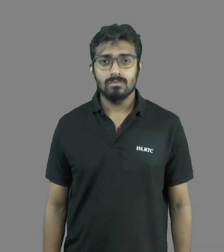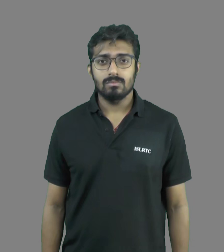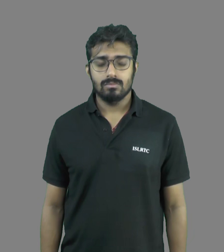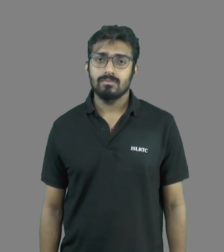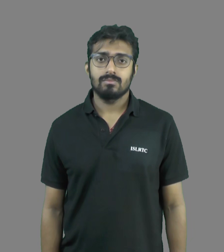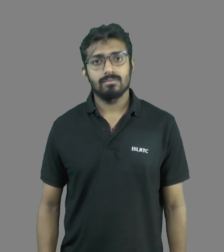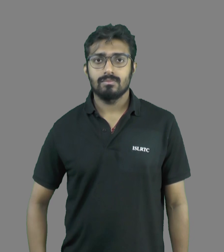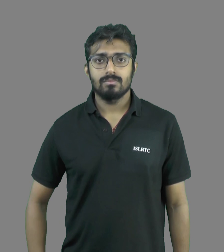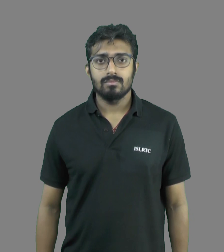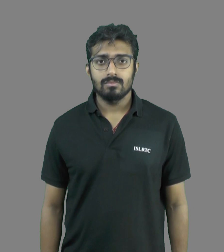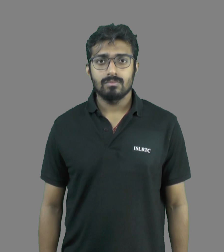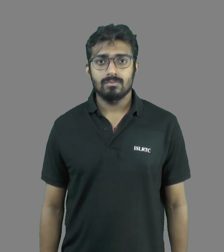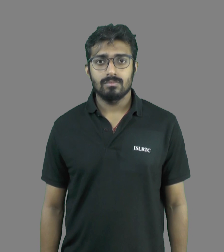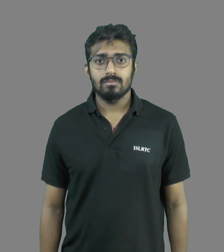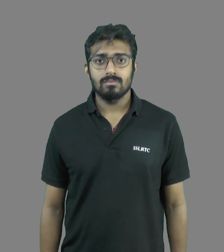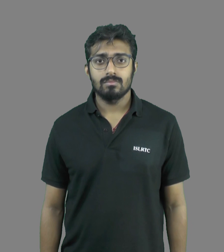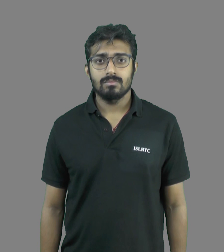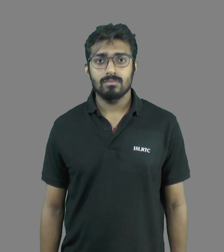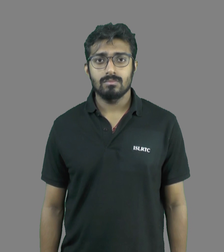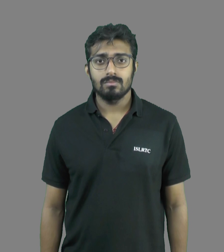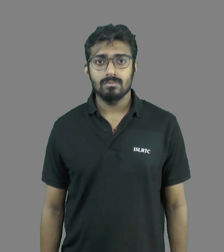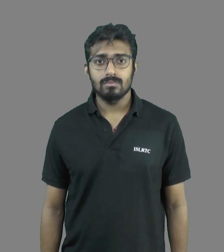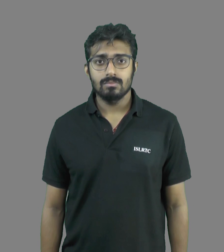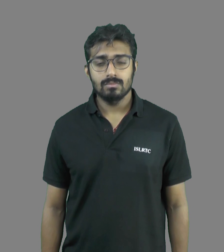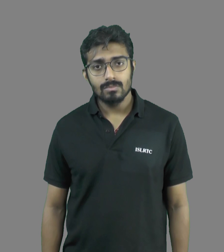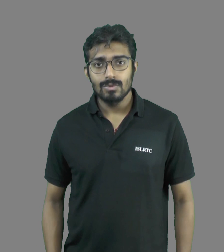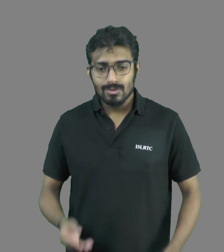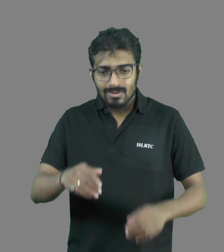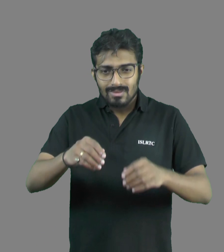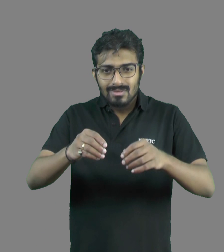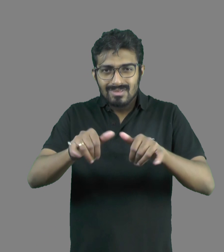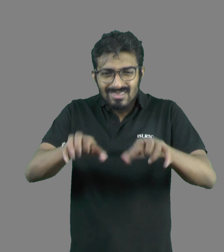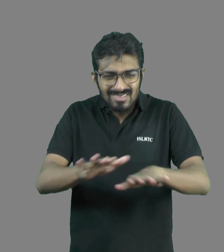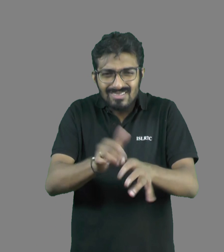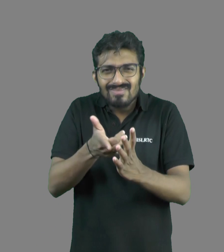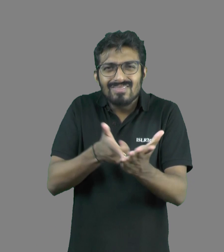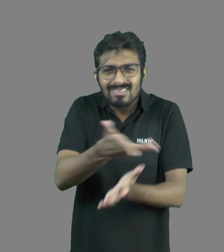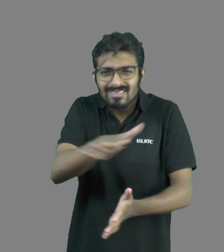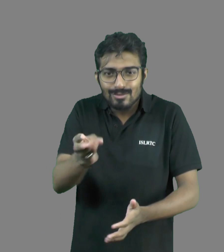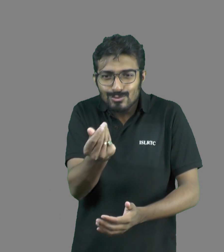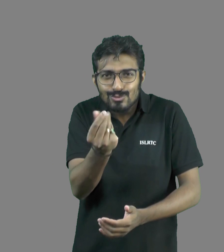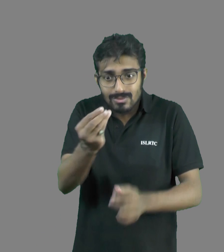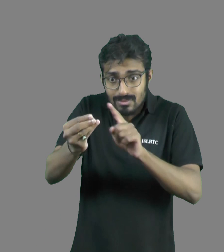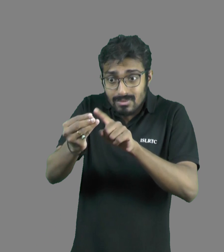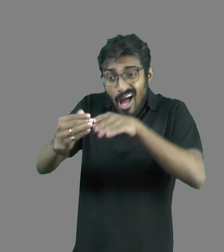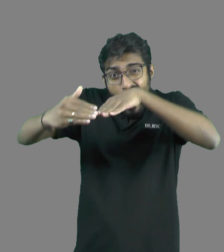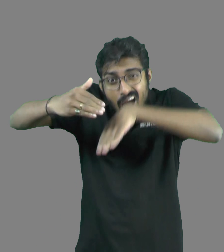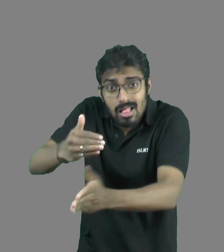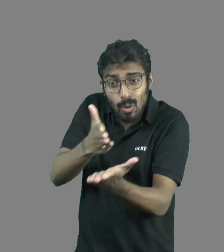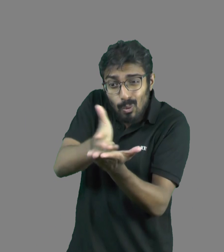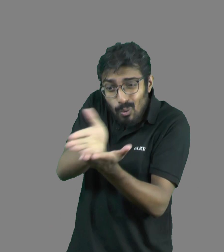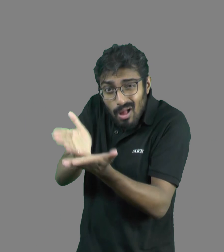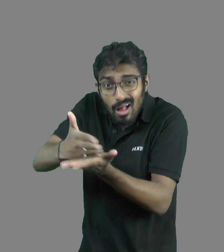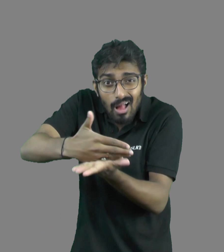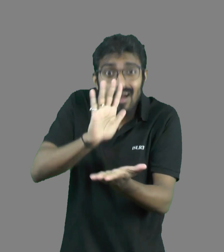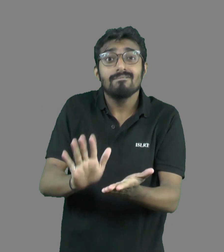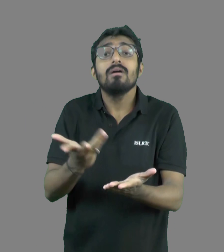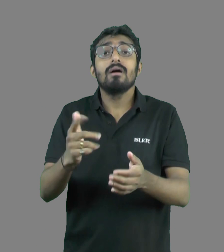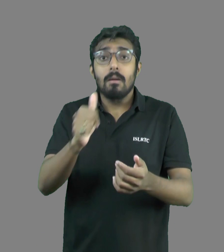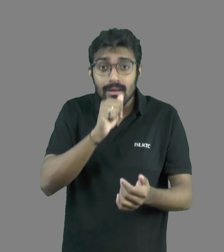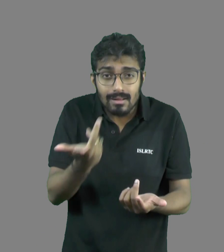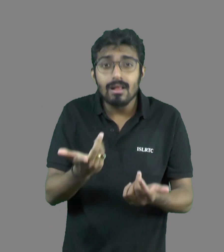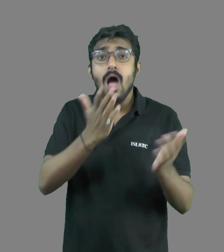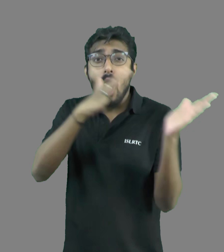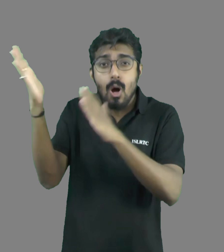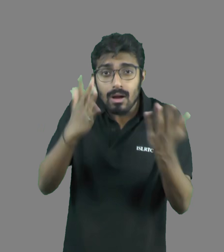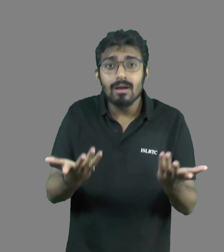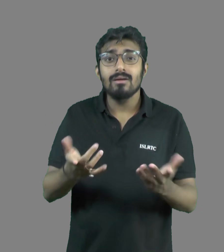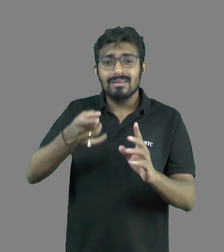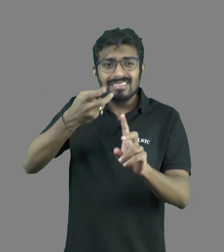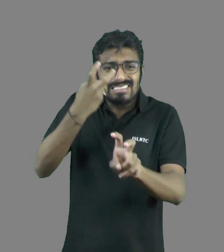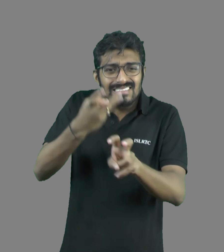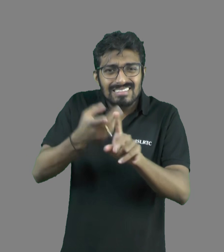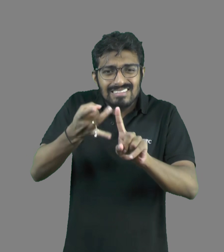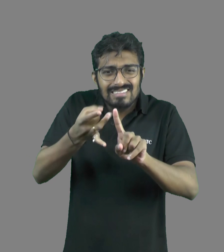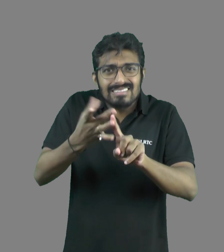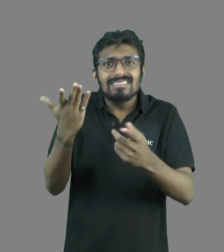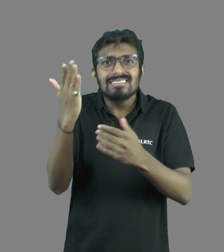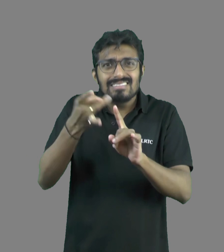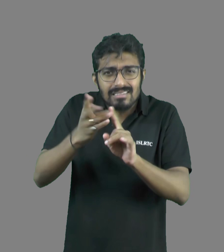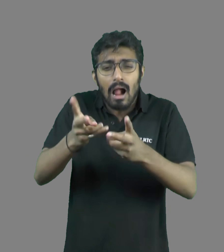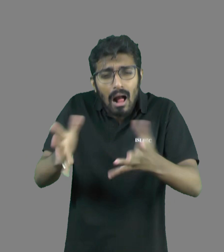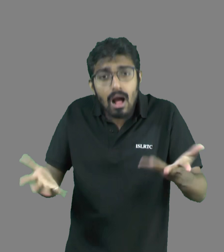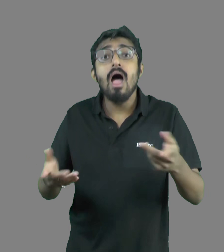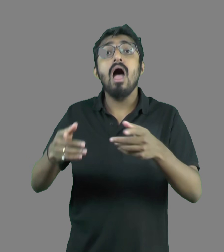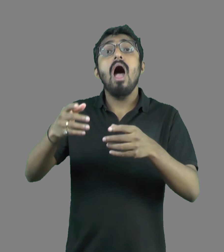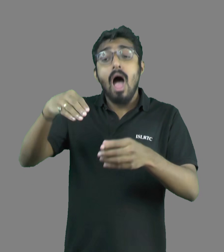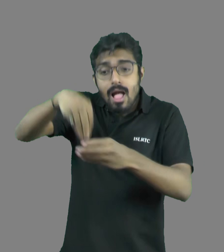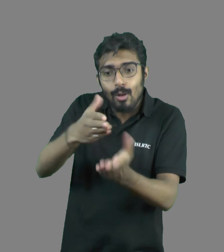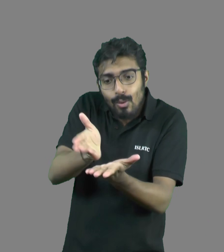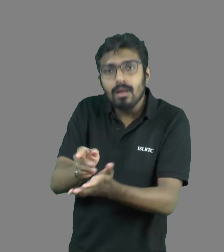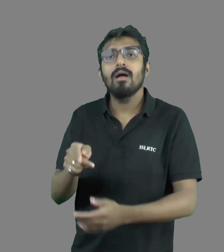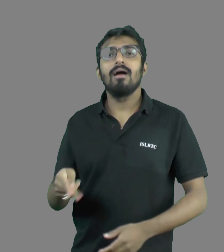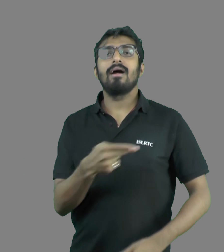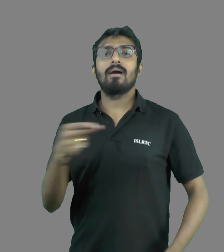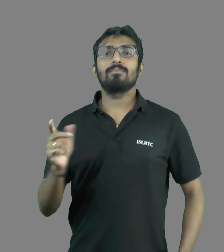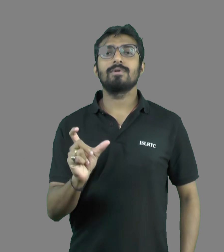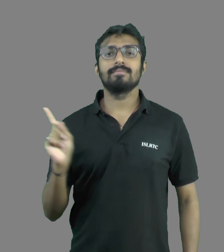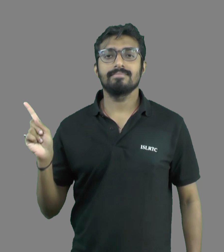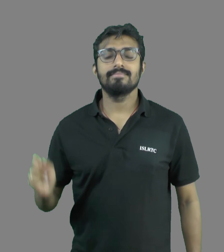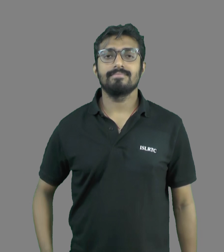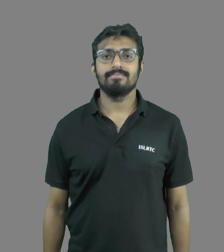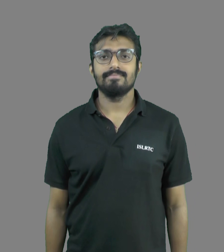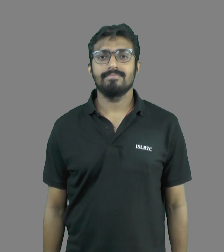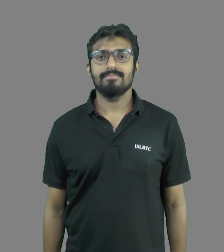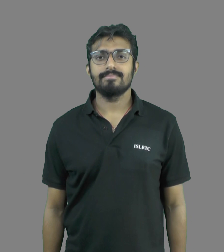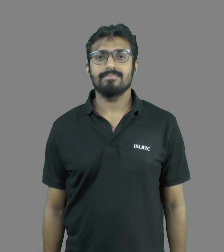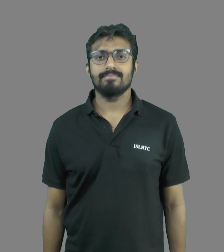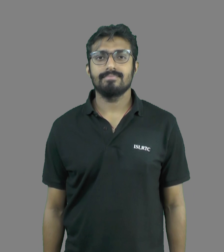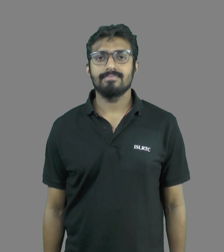Soil Componets